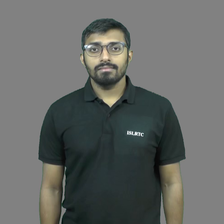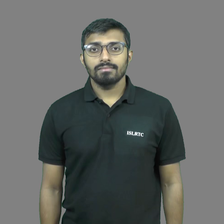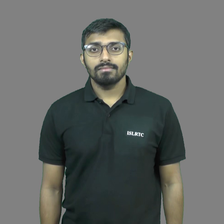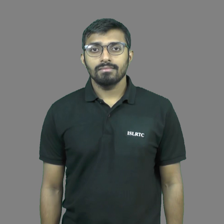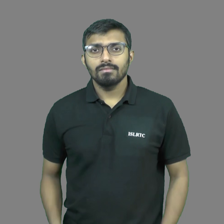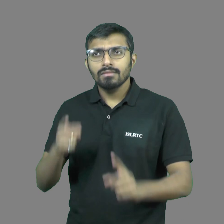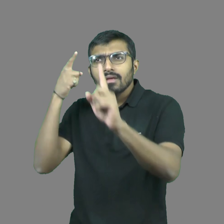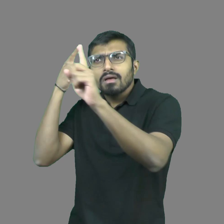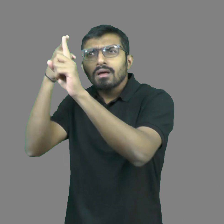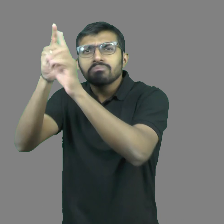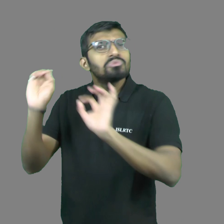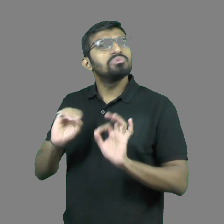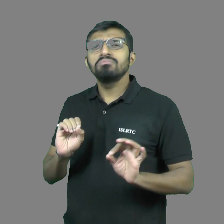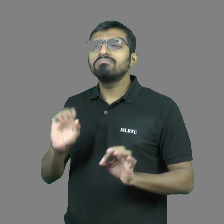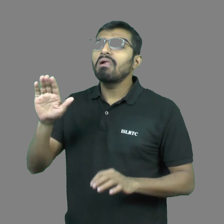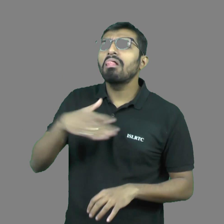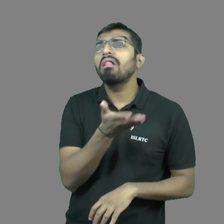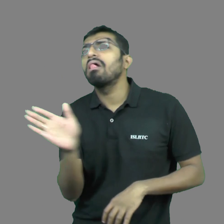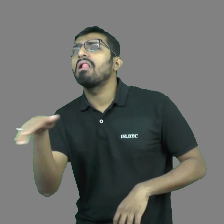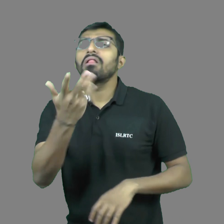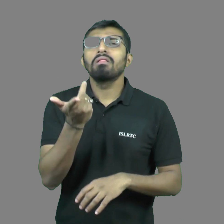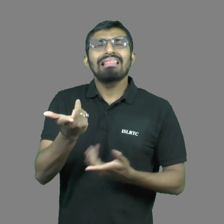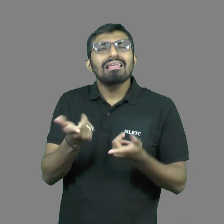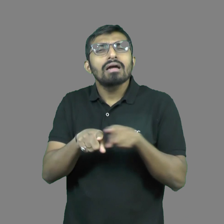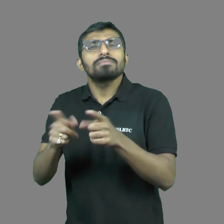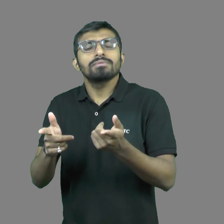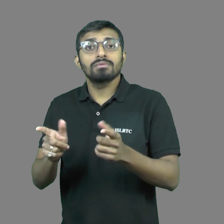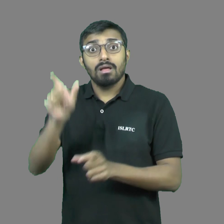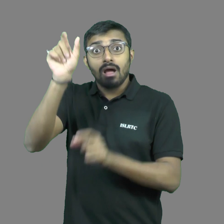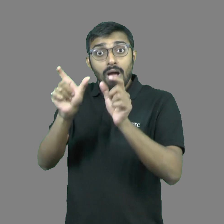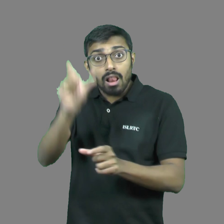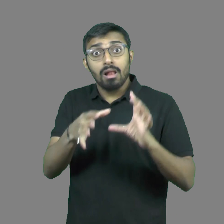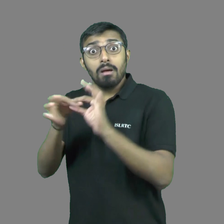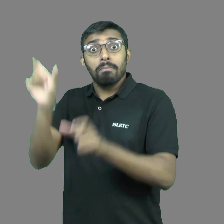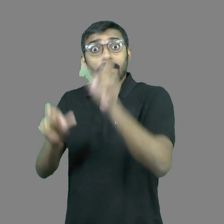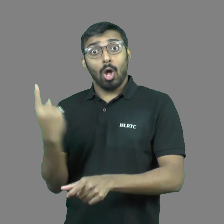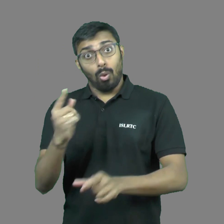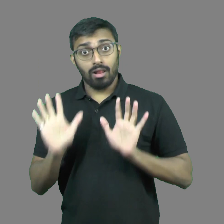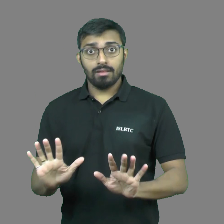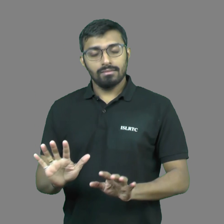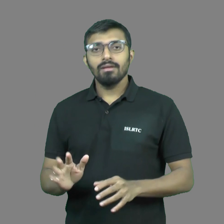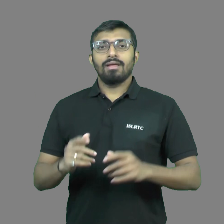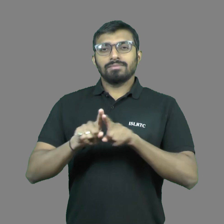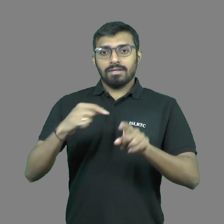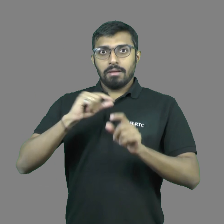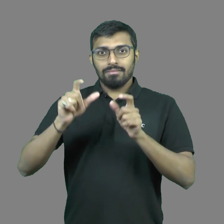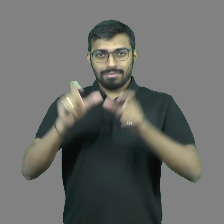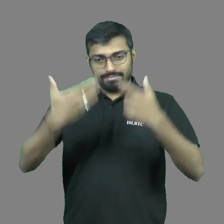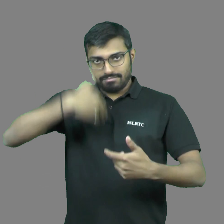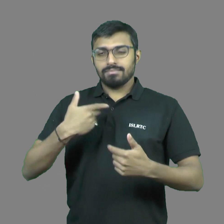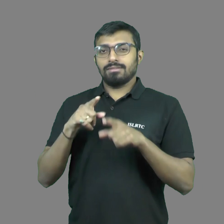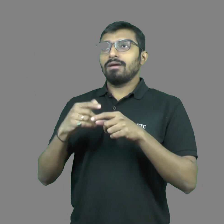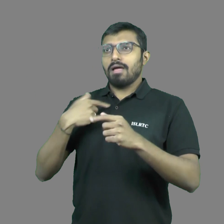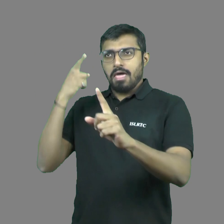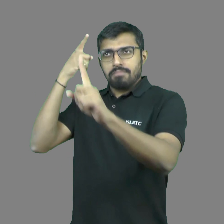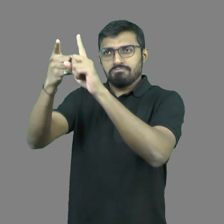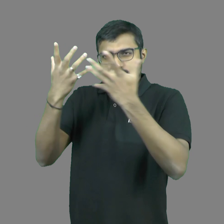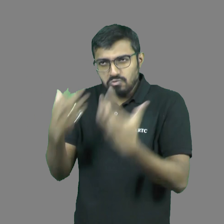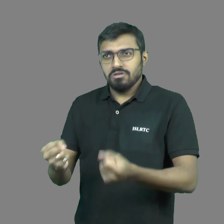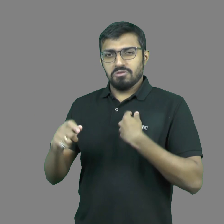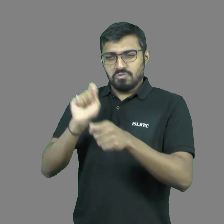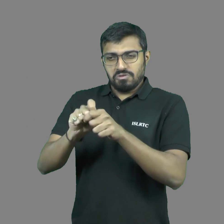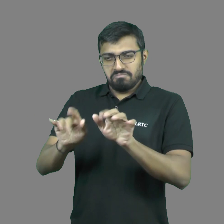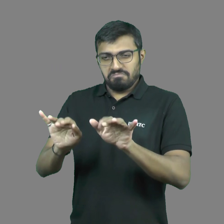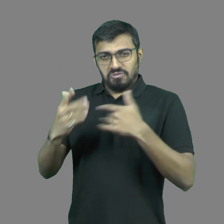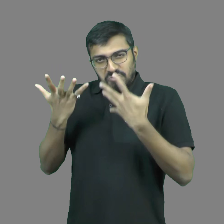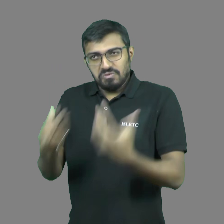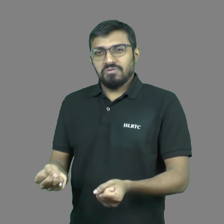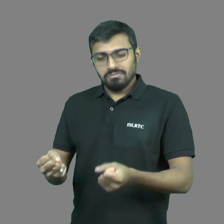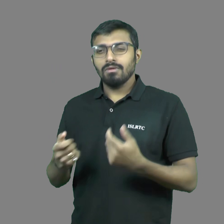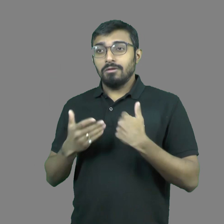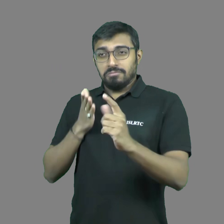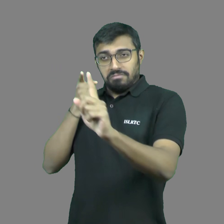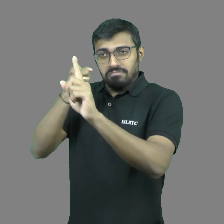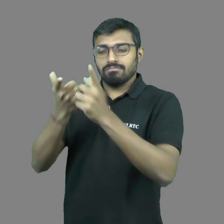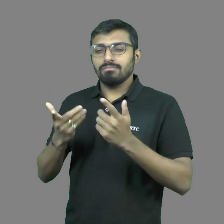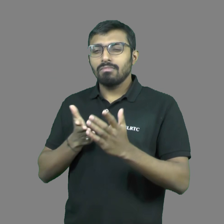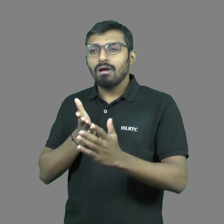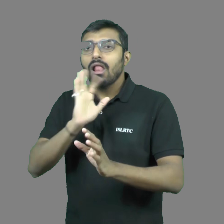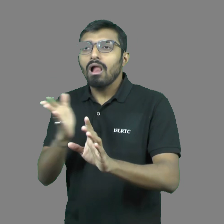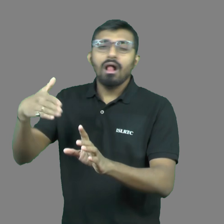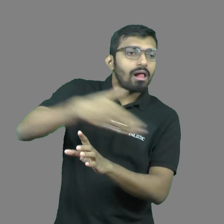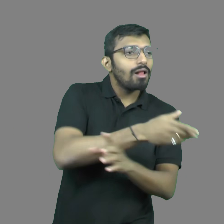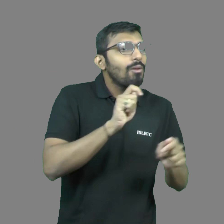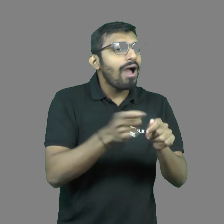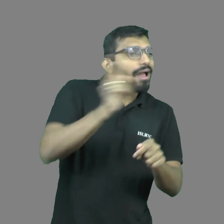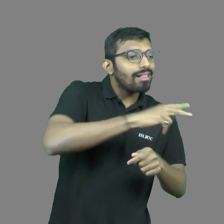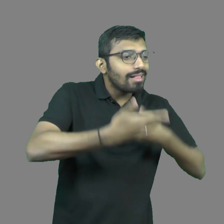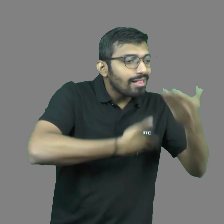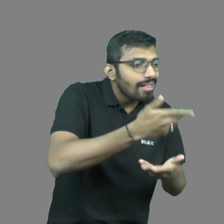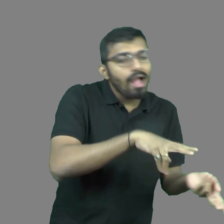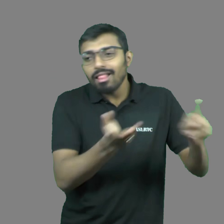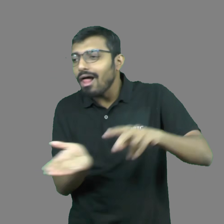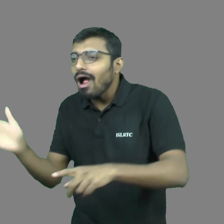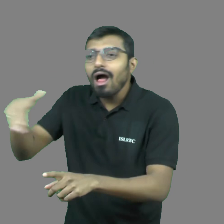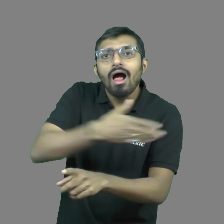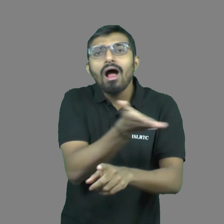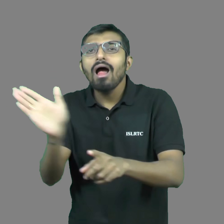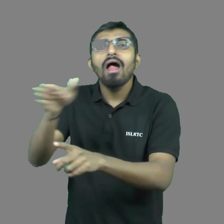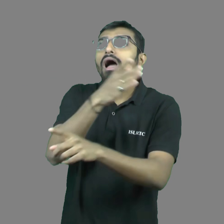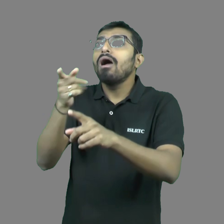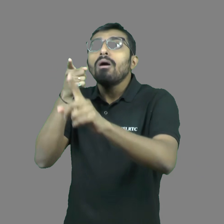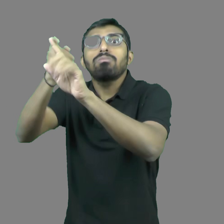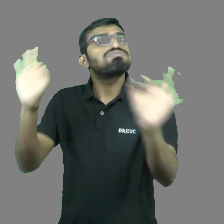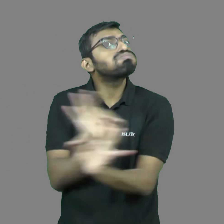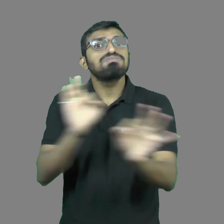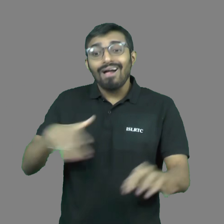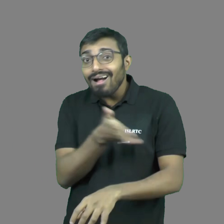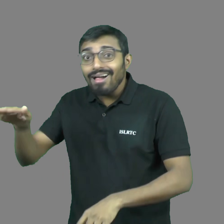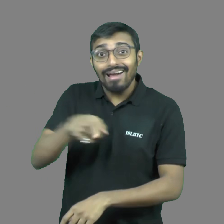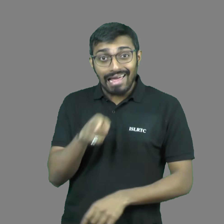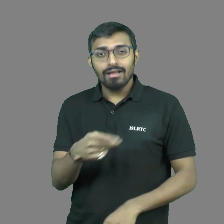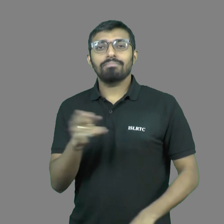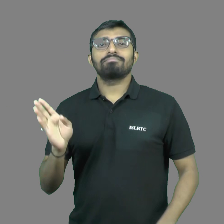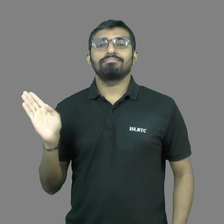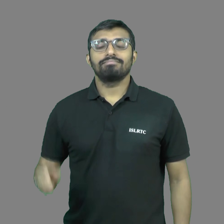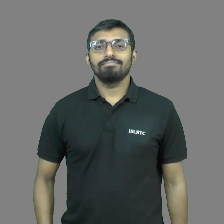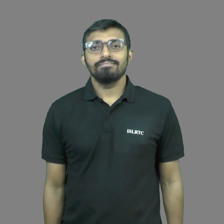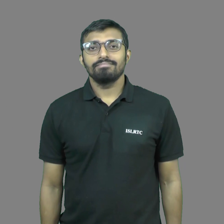Adrift Aimless Directionless Goalless Purposeless